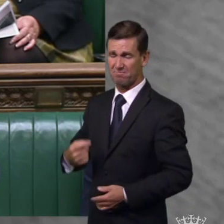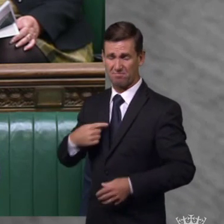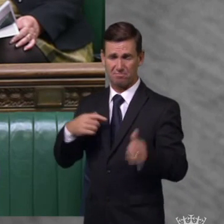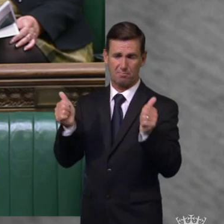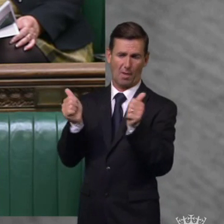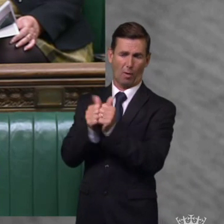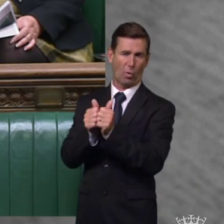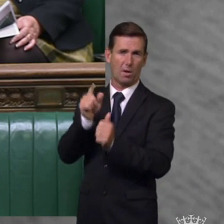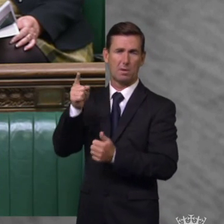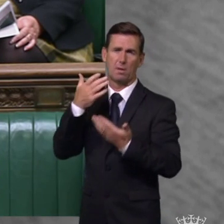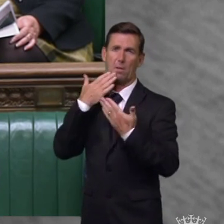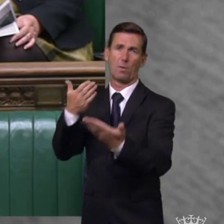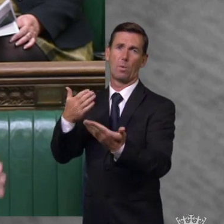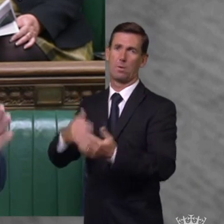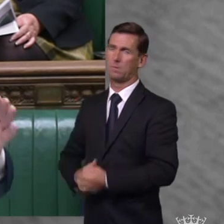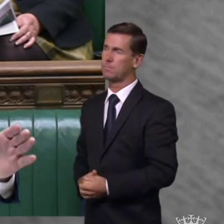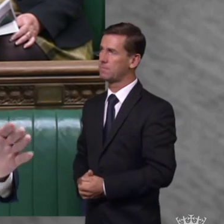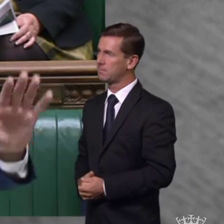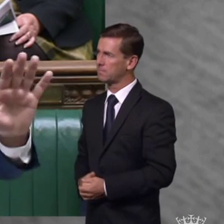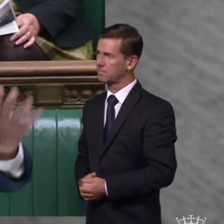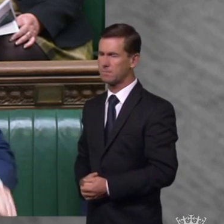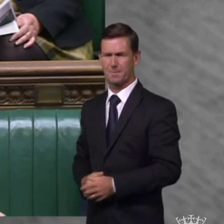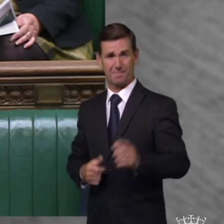Will the right honourable and learned Gentleman give way?